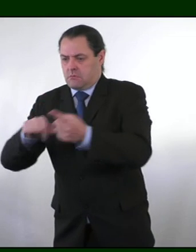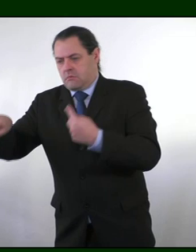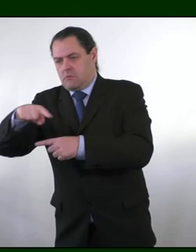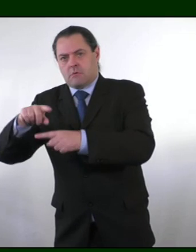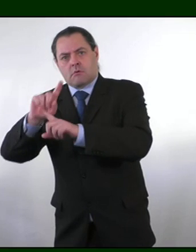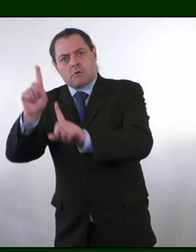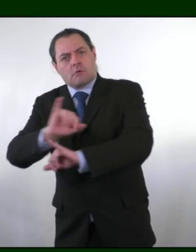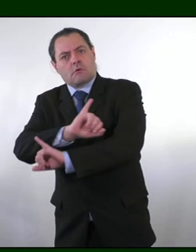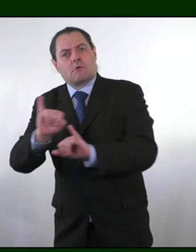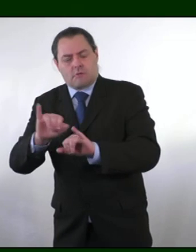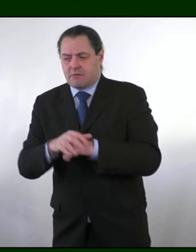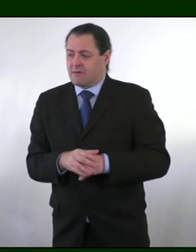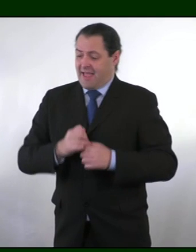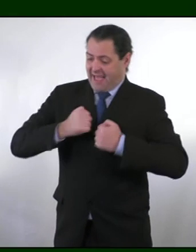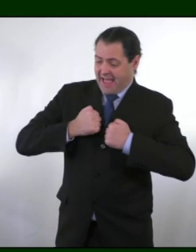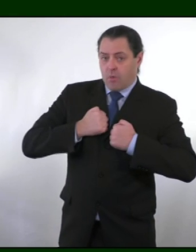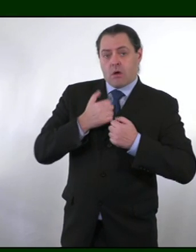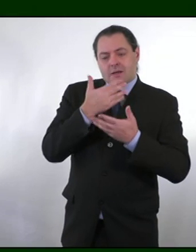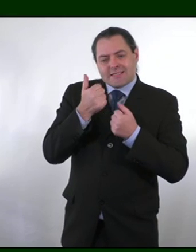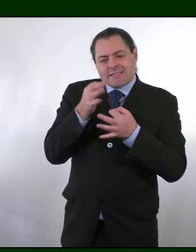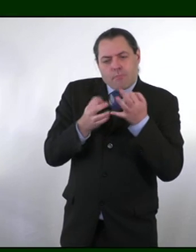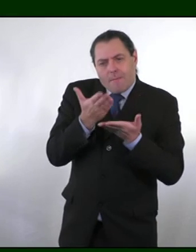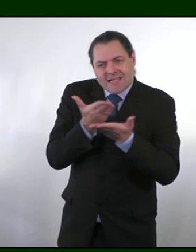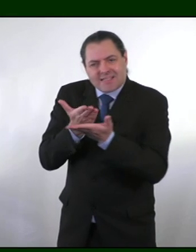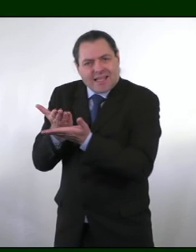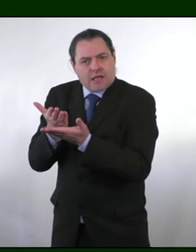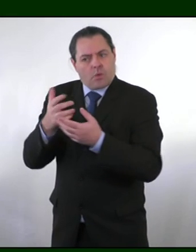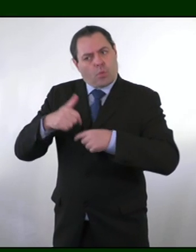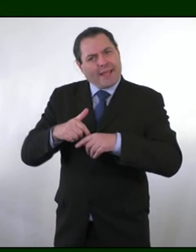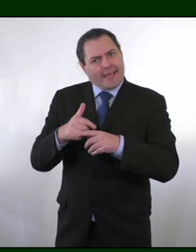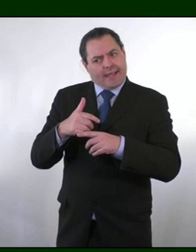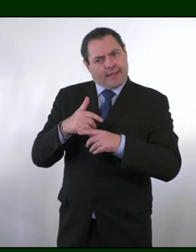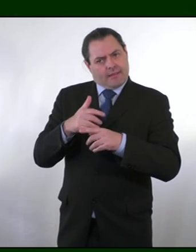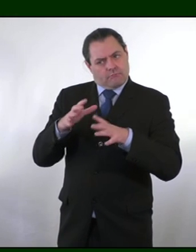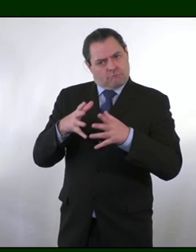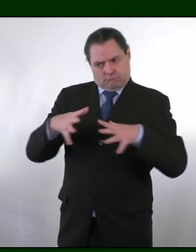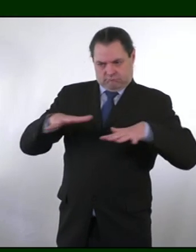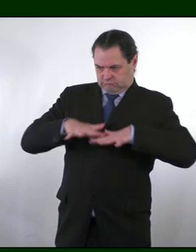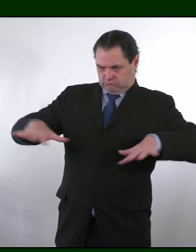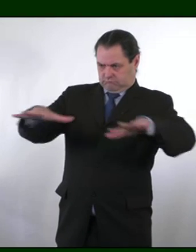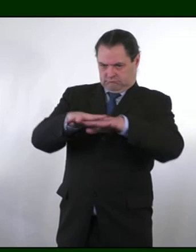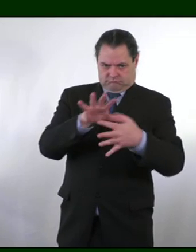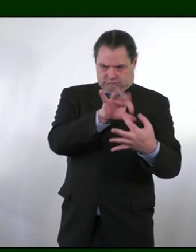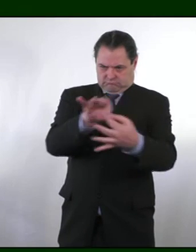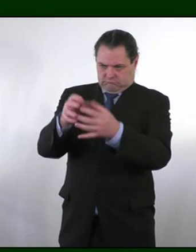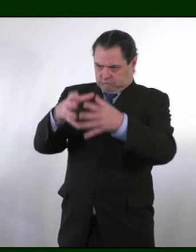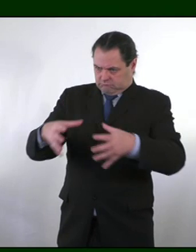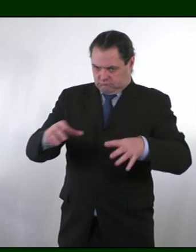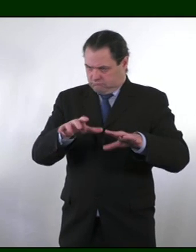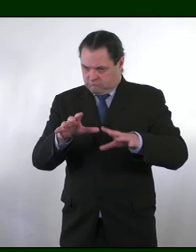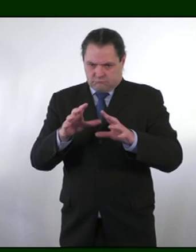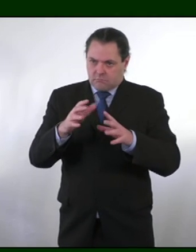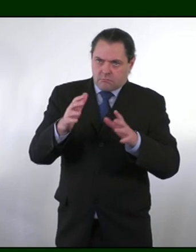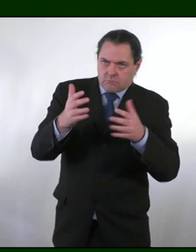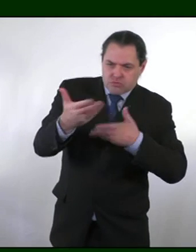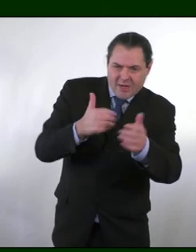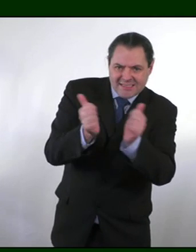We are investing more in our extensive diplomatic network, already one of the largest in the world, and providing more funding for new trade deals.